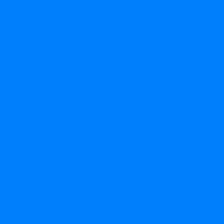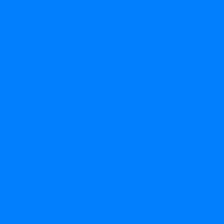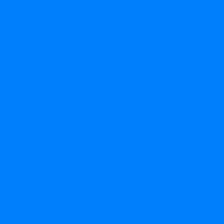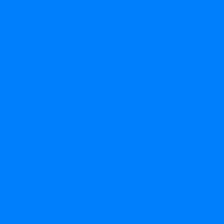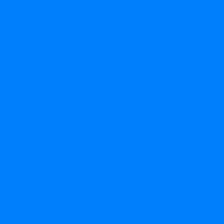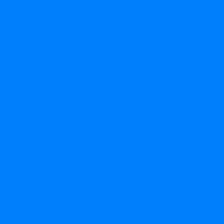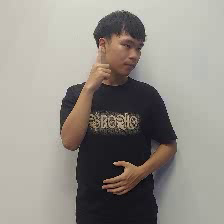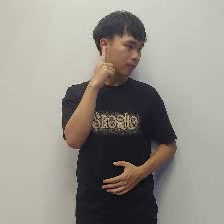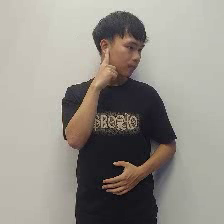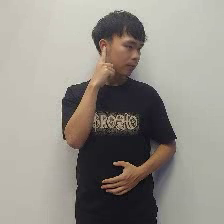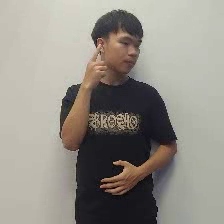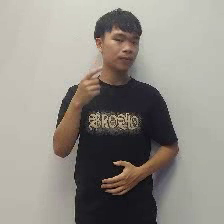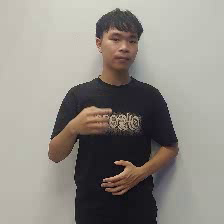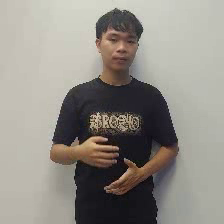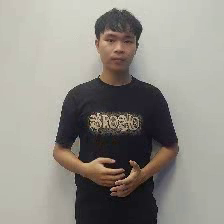Nghe